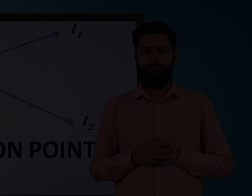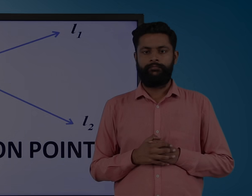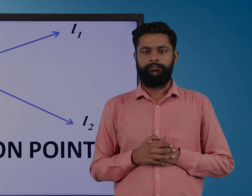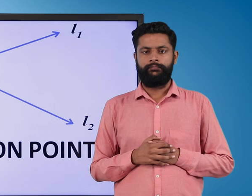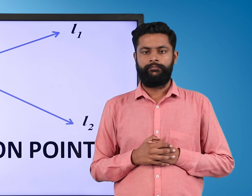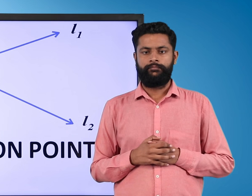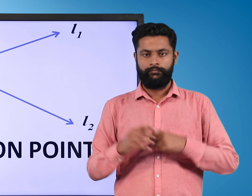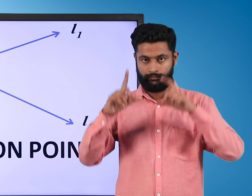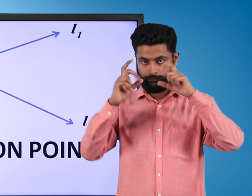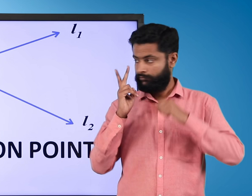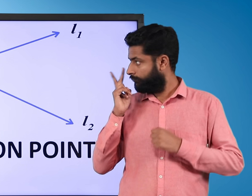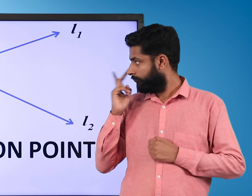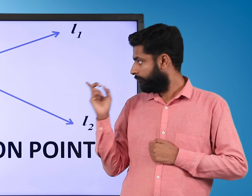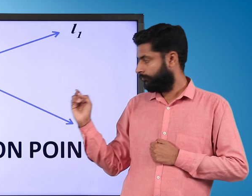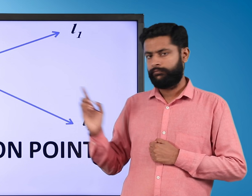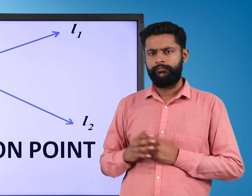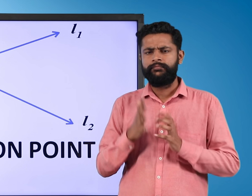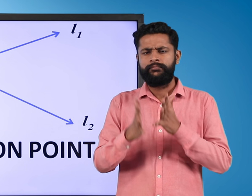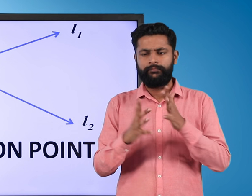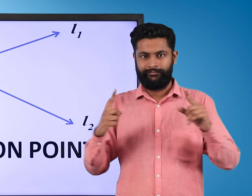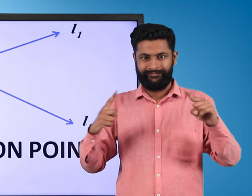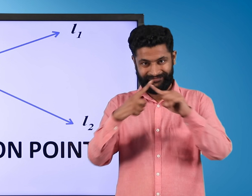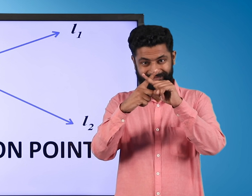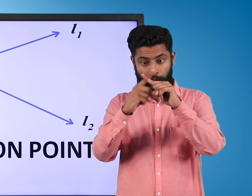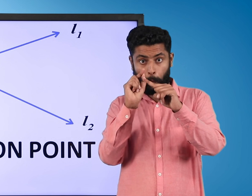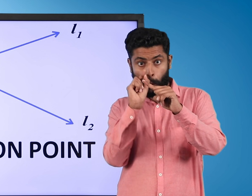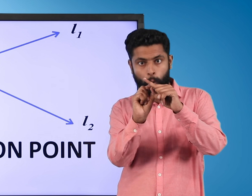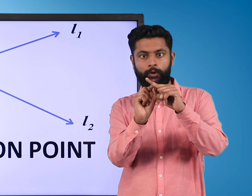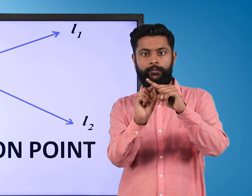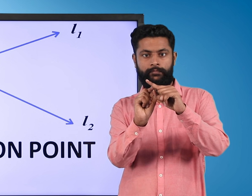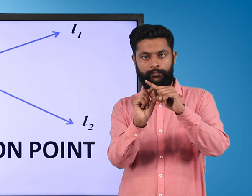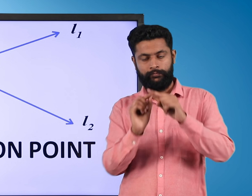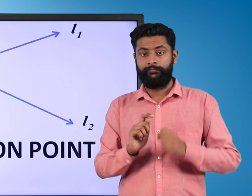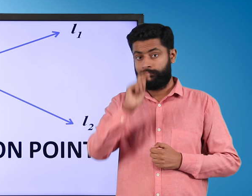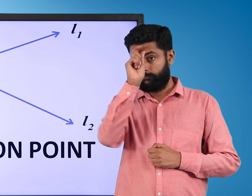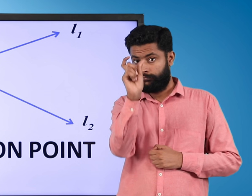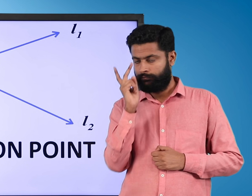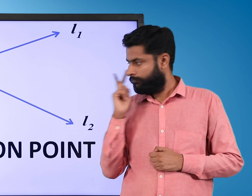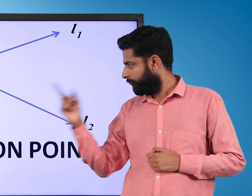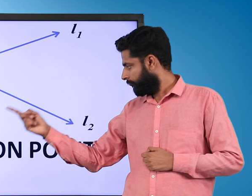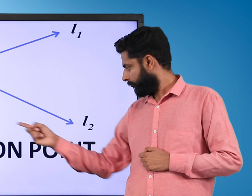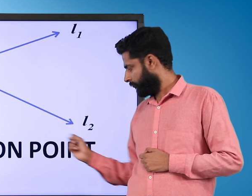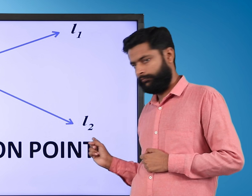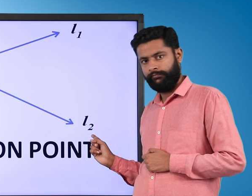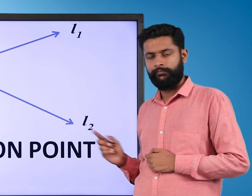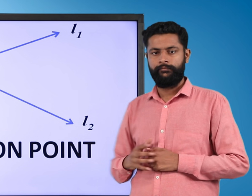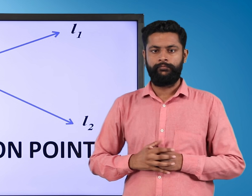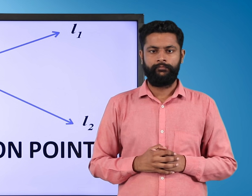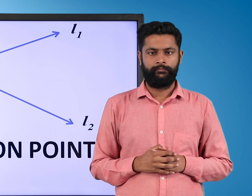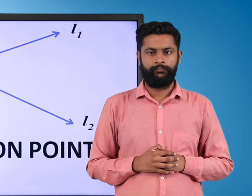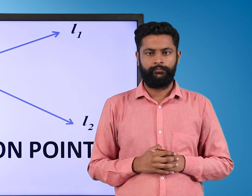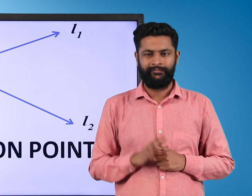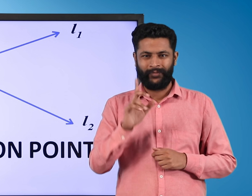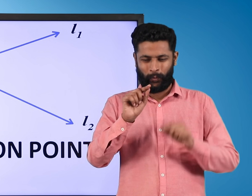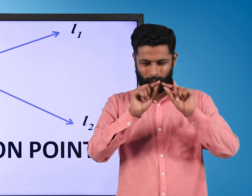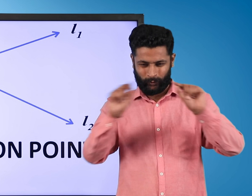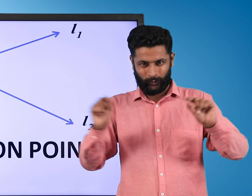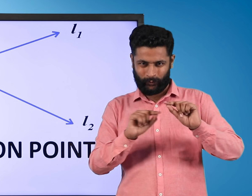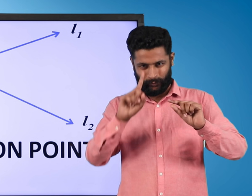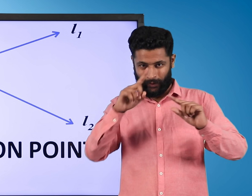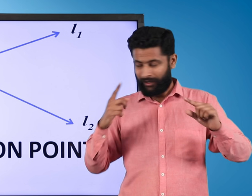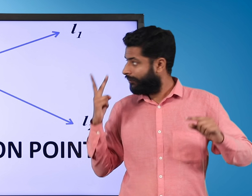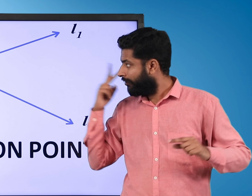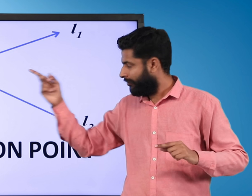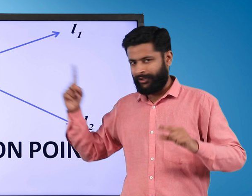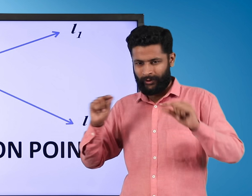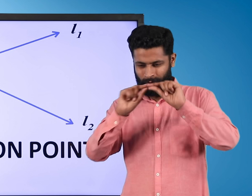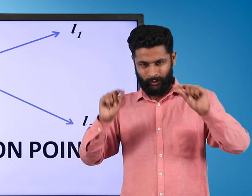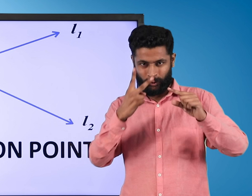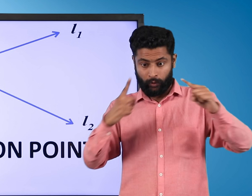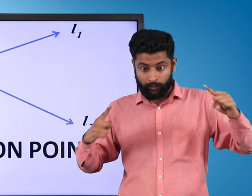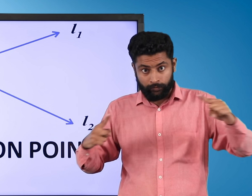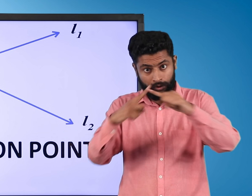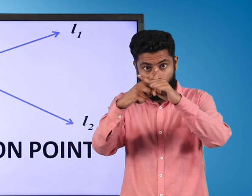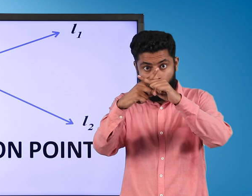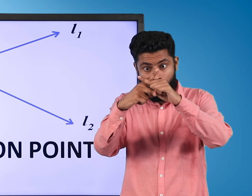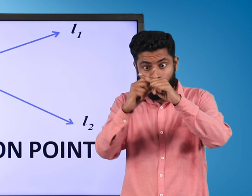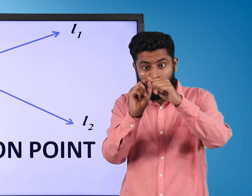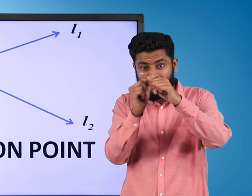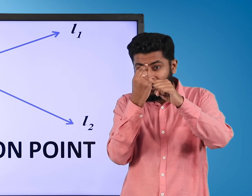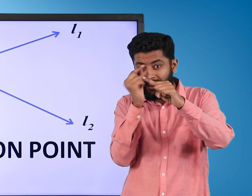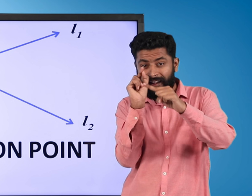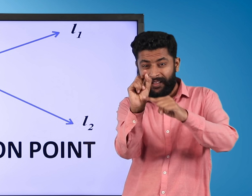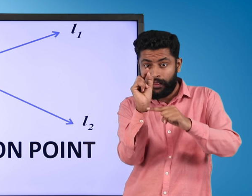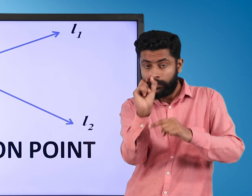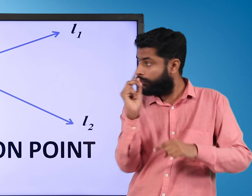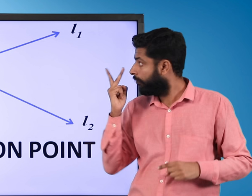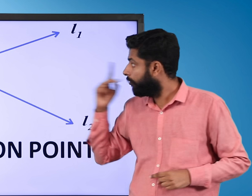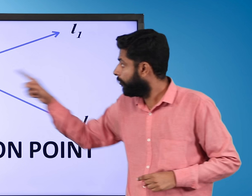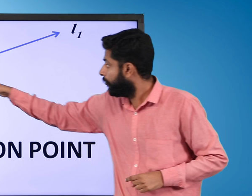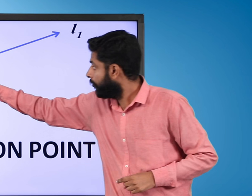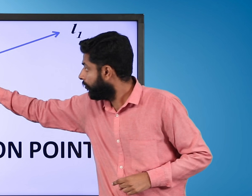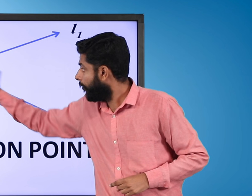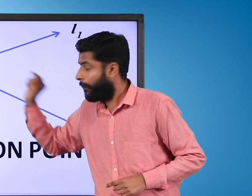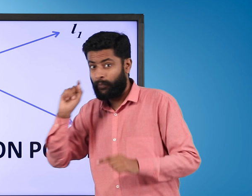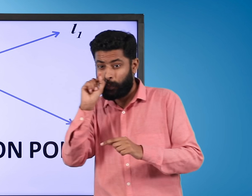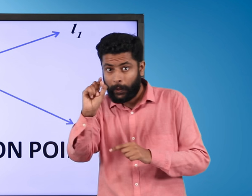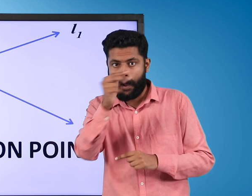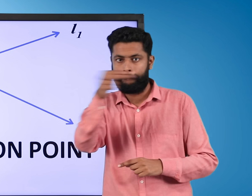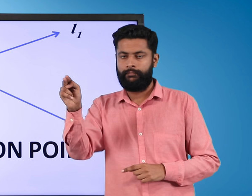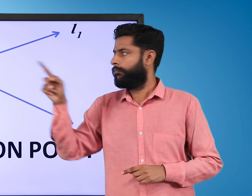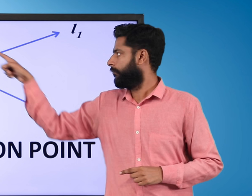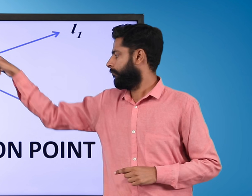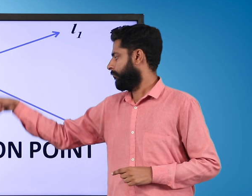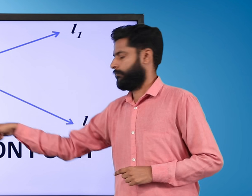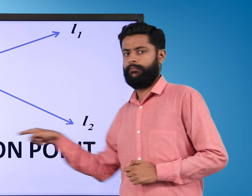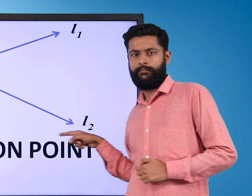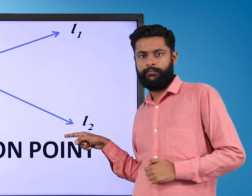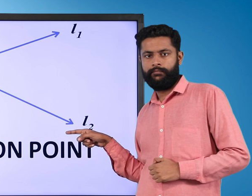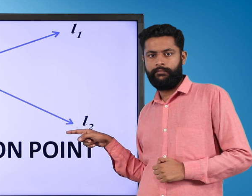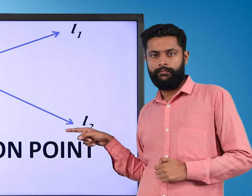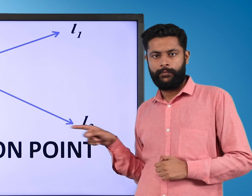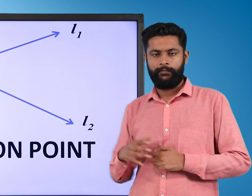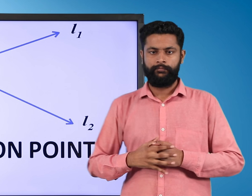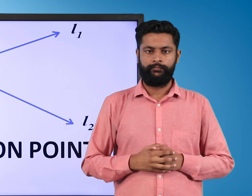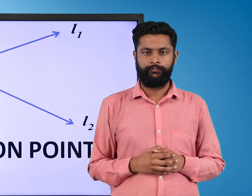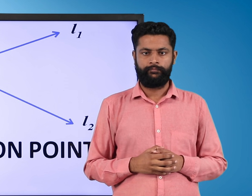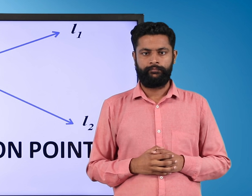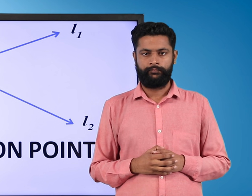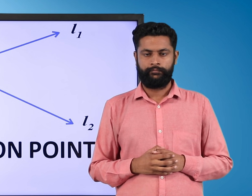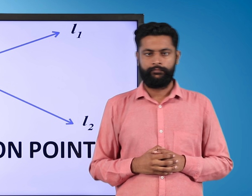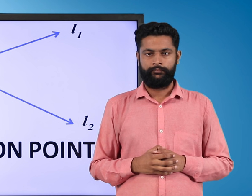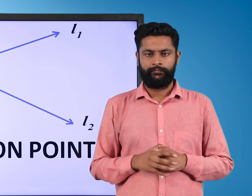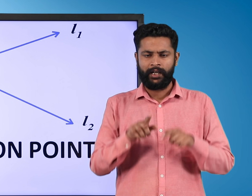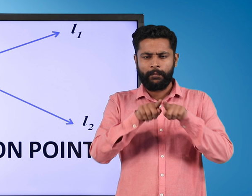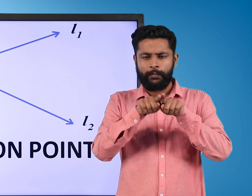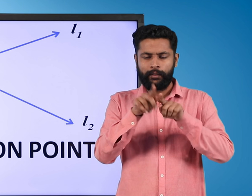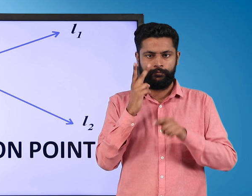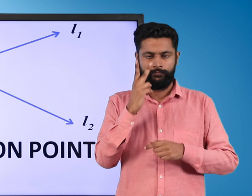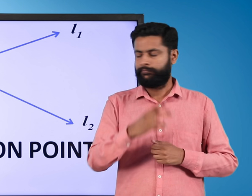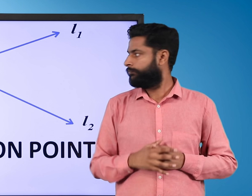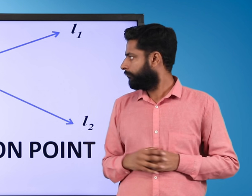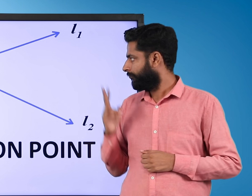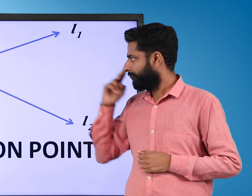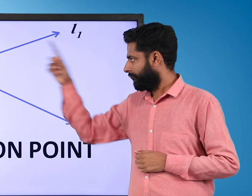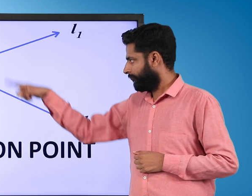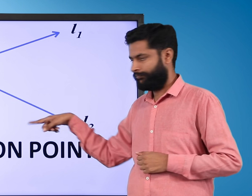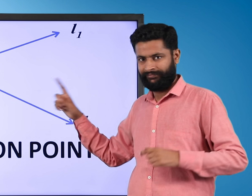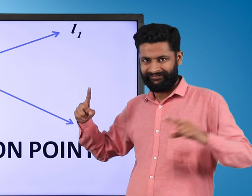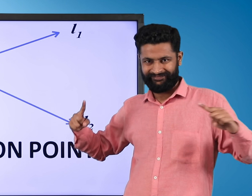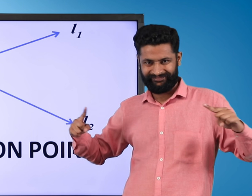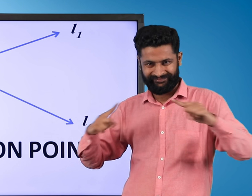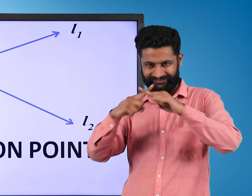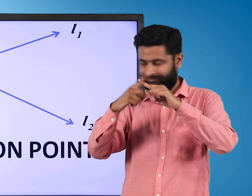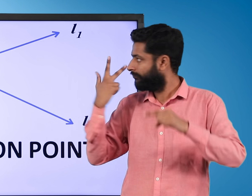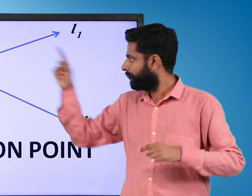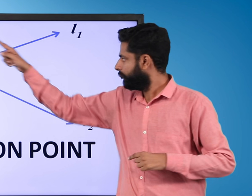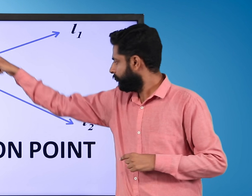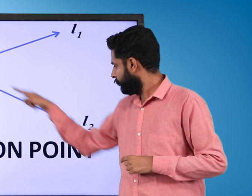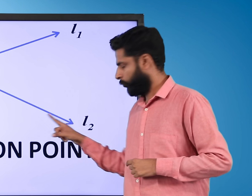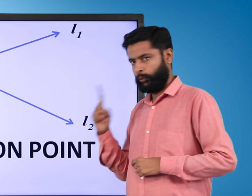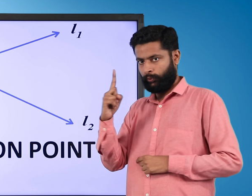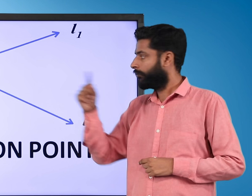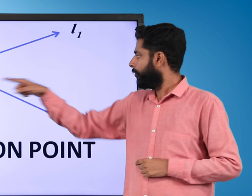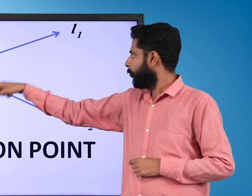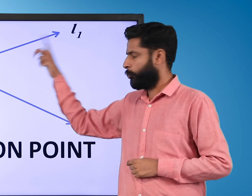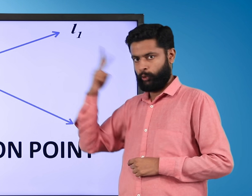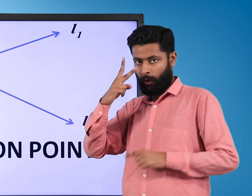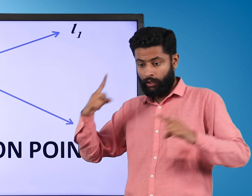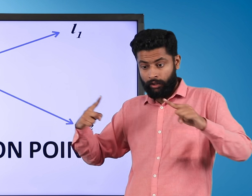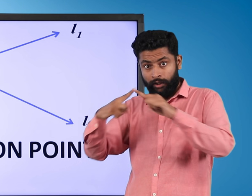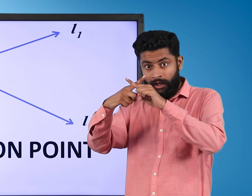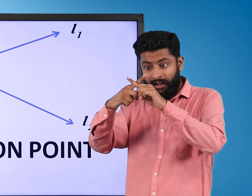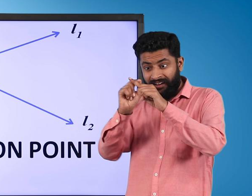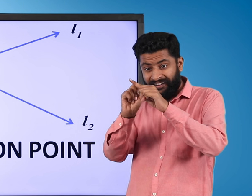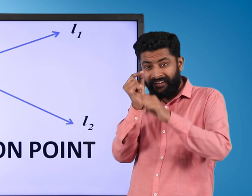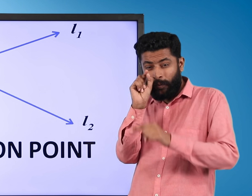Intersection point This sign means intersection point The point at which two distinct lines meet or intersect is called Intersection point For example, in this figure, L1 and L2 intersect at point P.